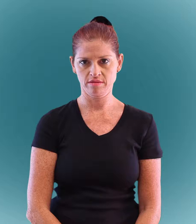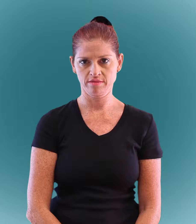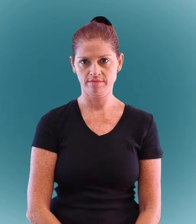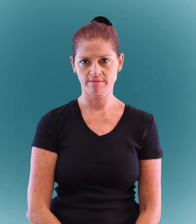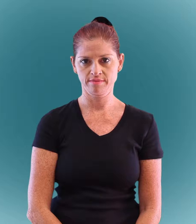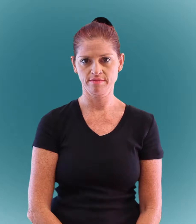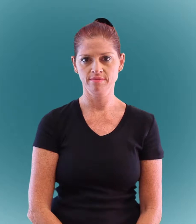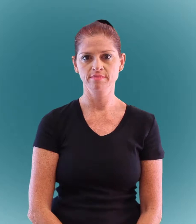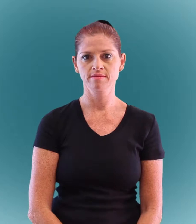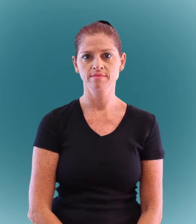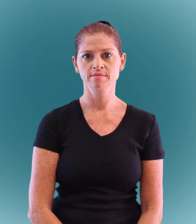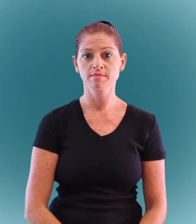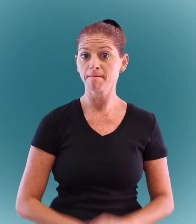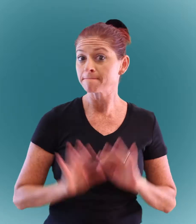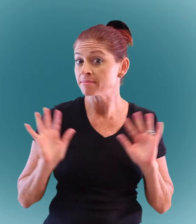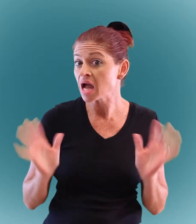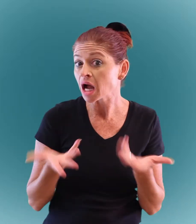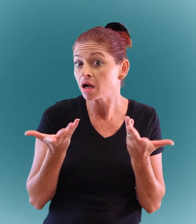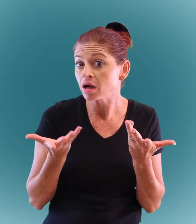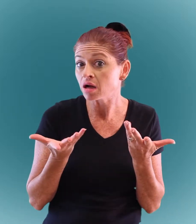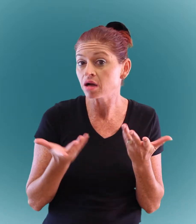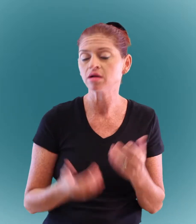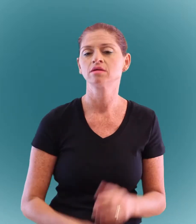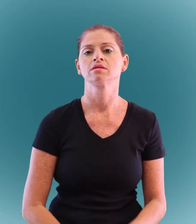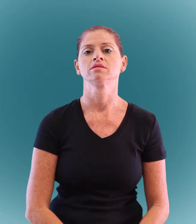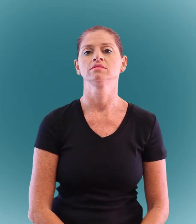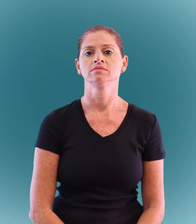מהר